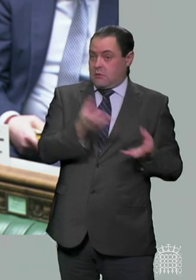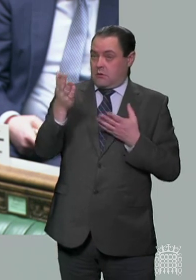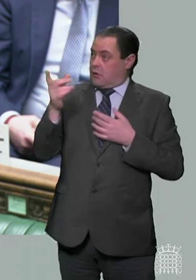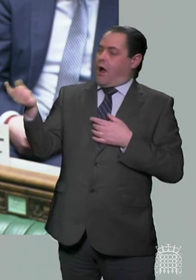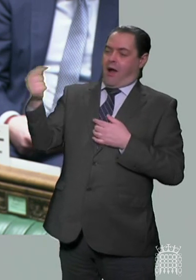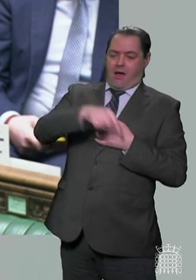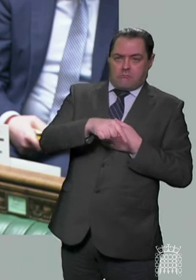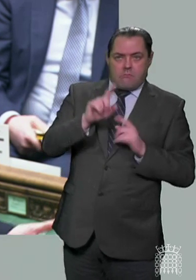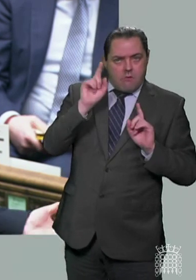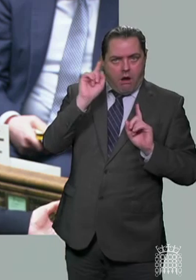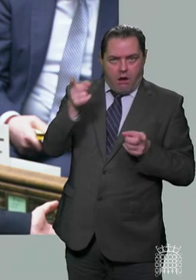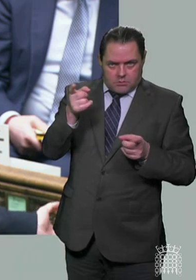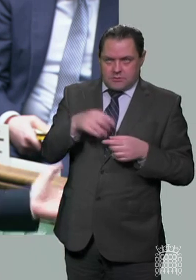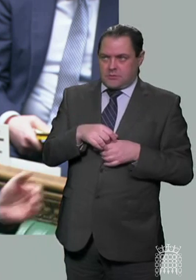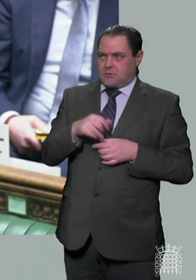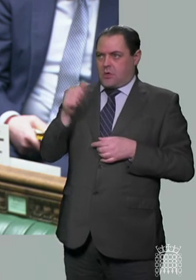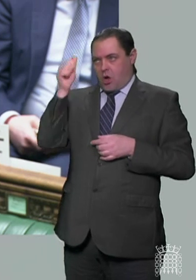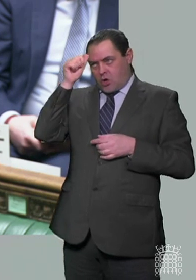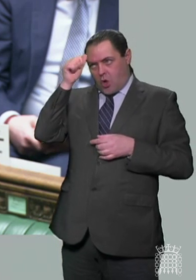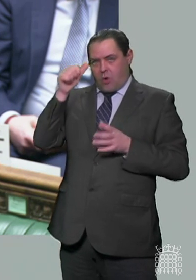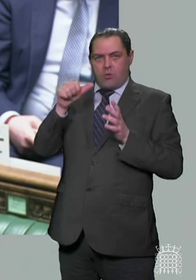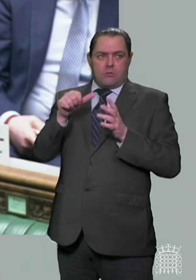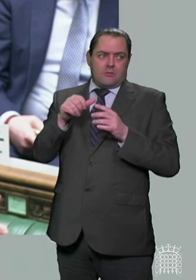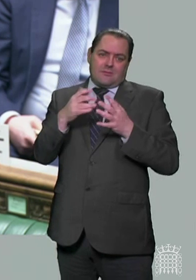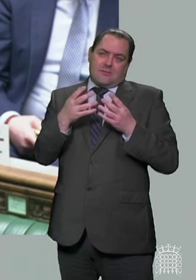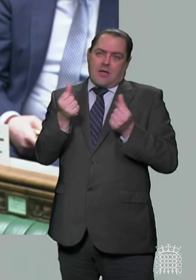I know we are putting tents in car parks; I have seen that on the news.